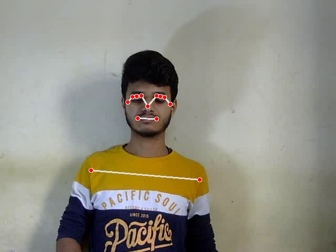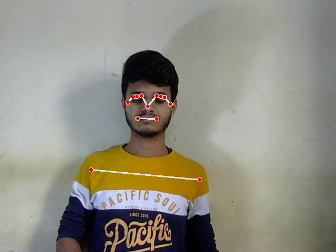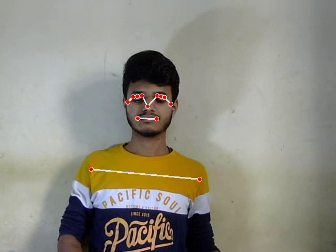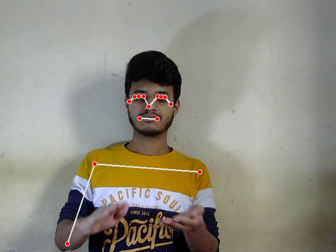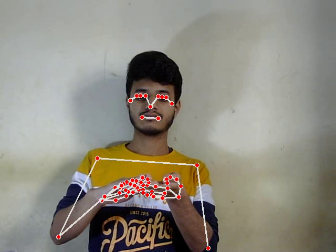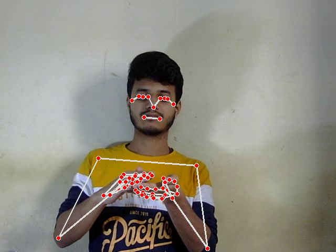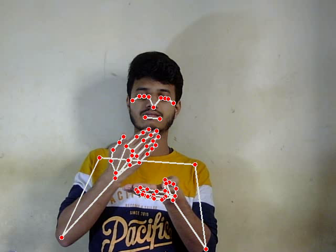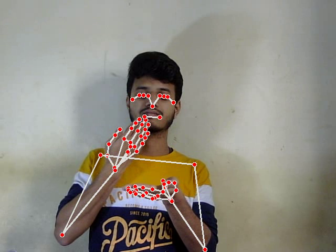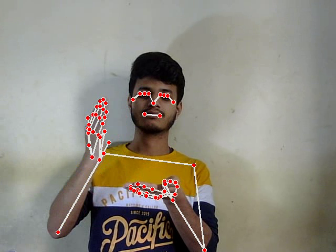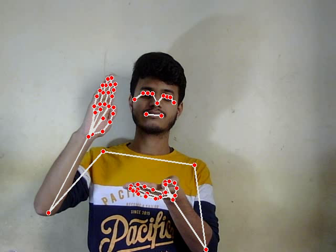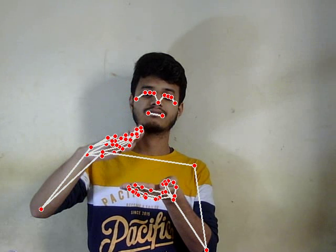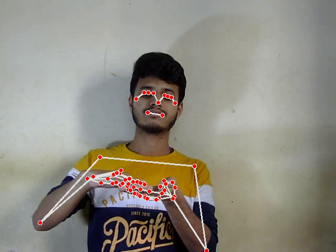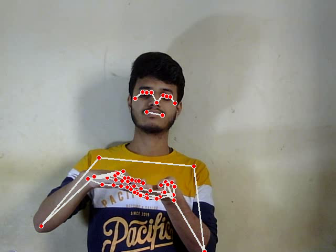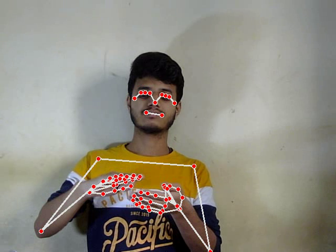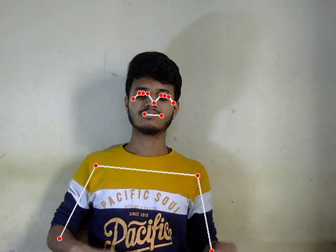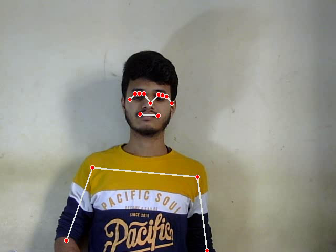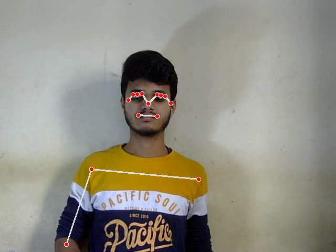bad